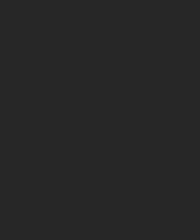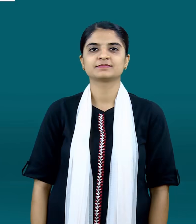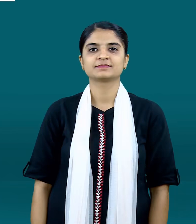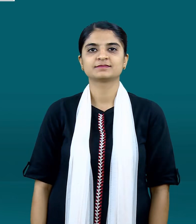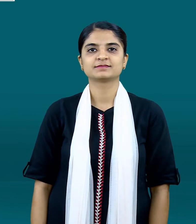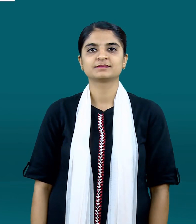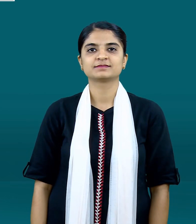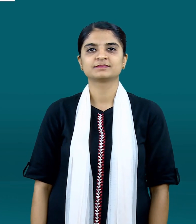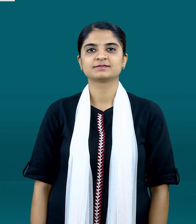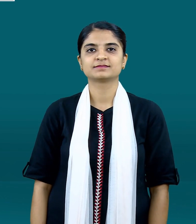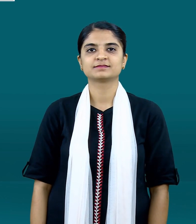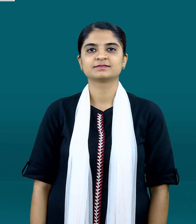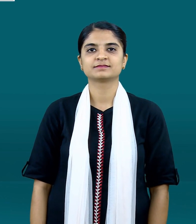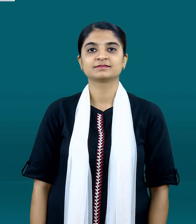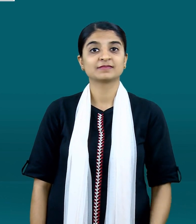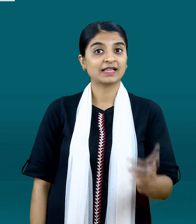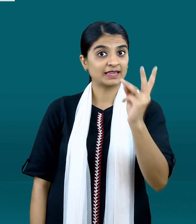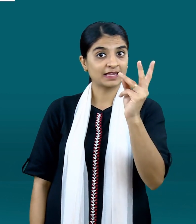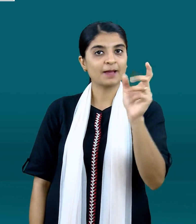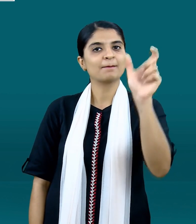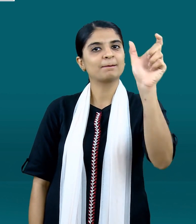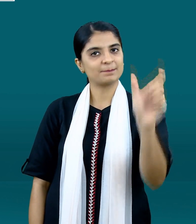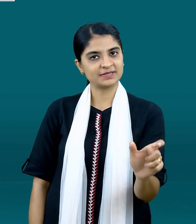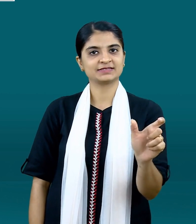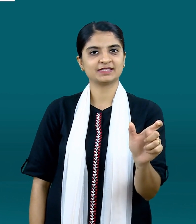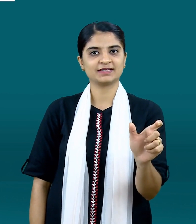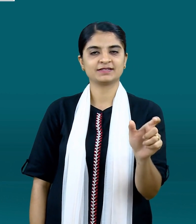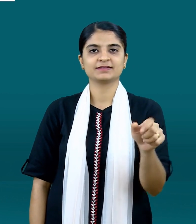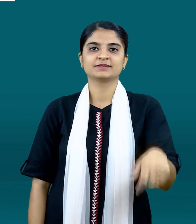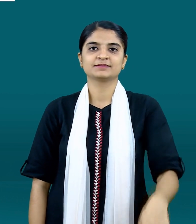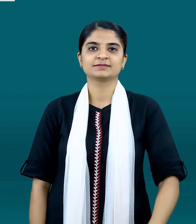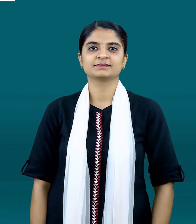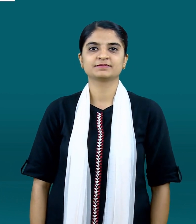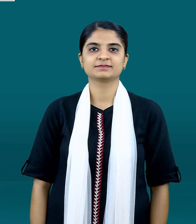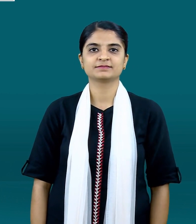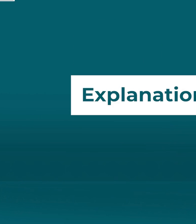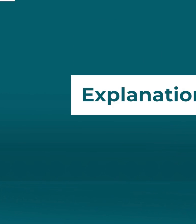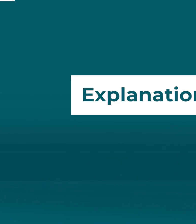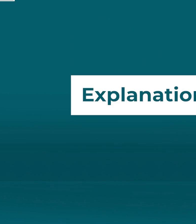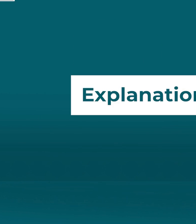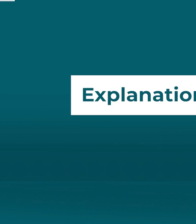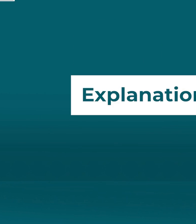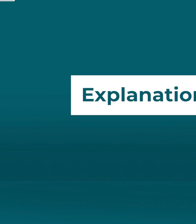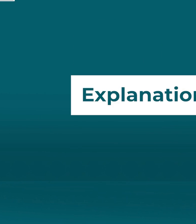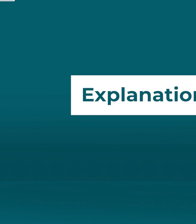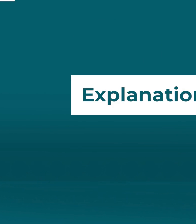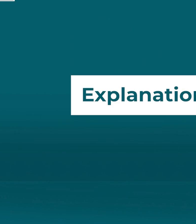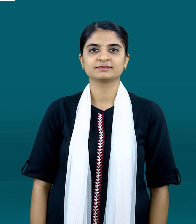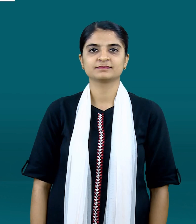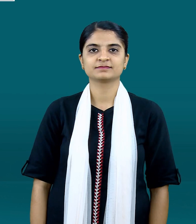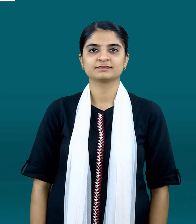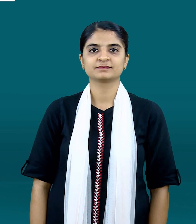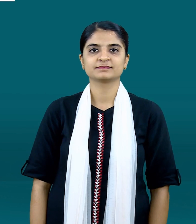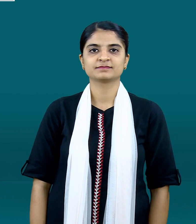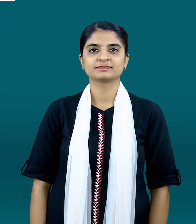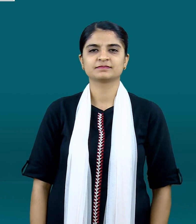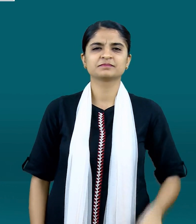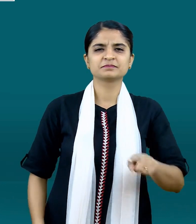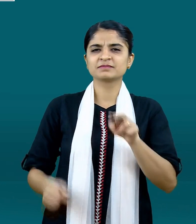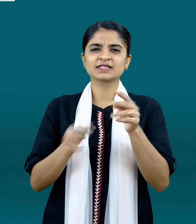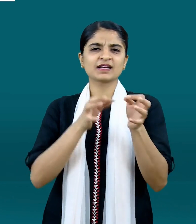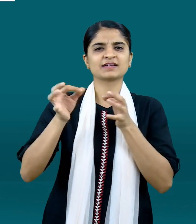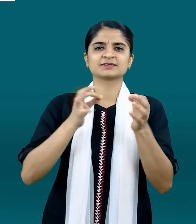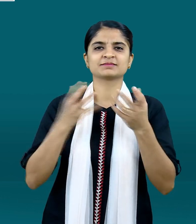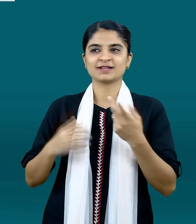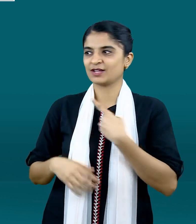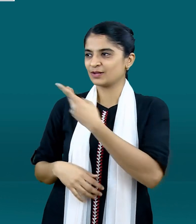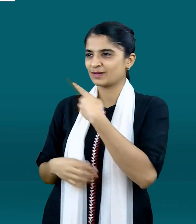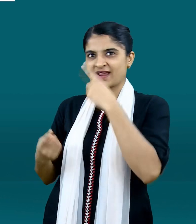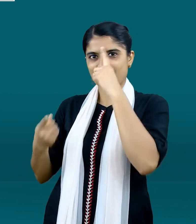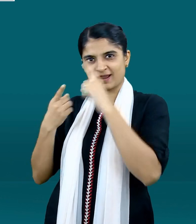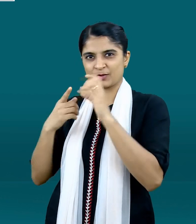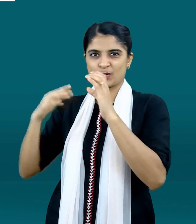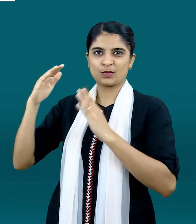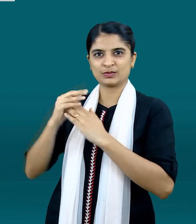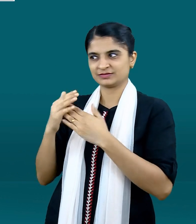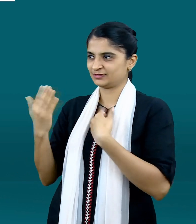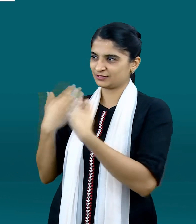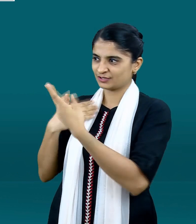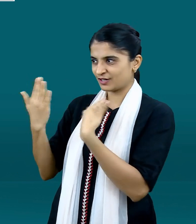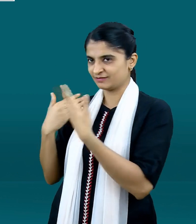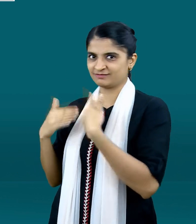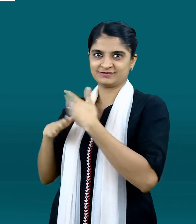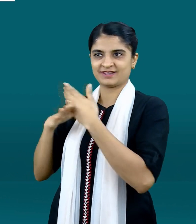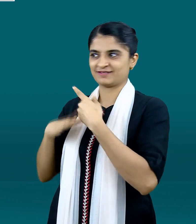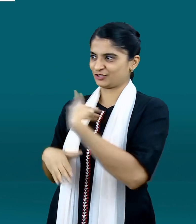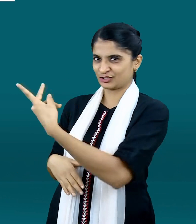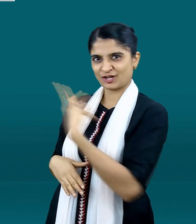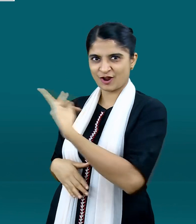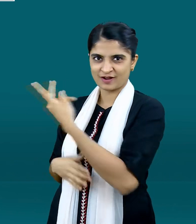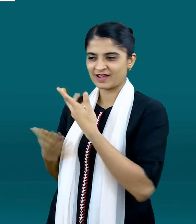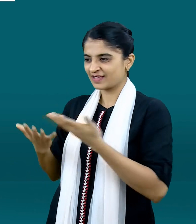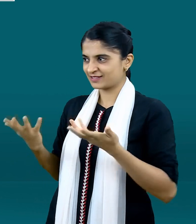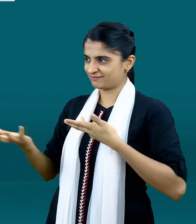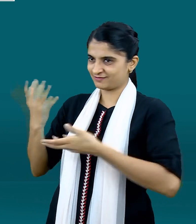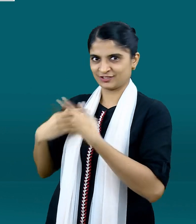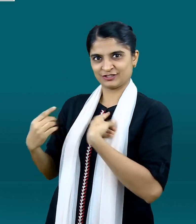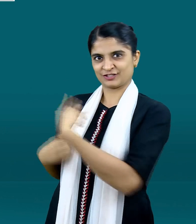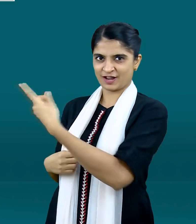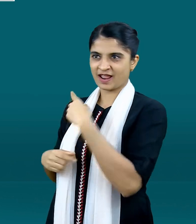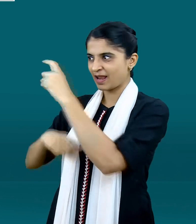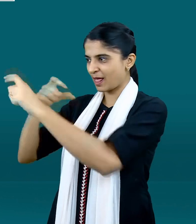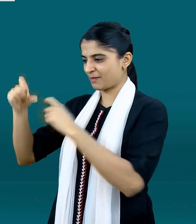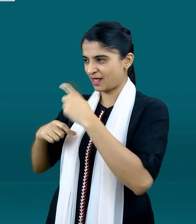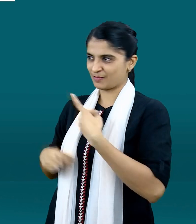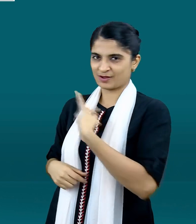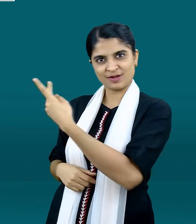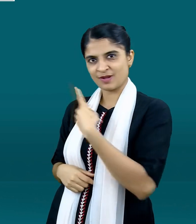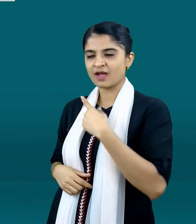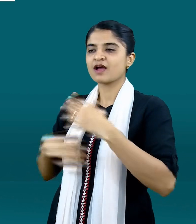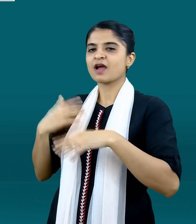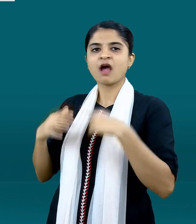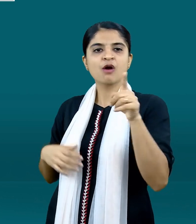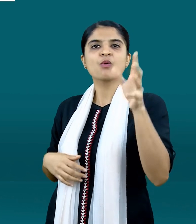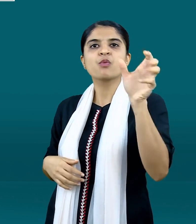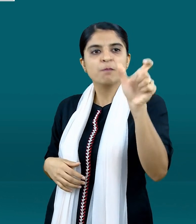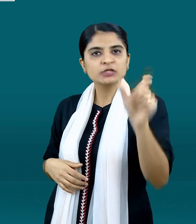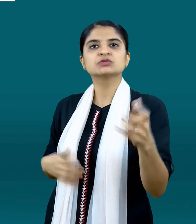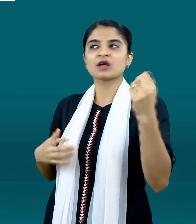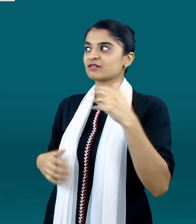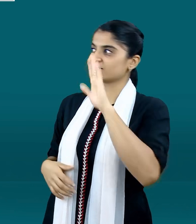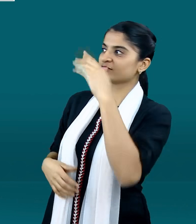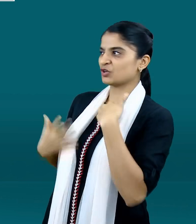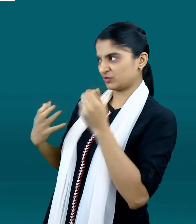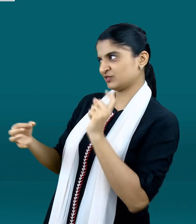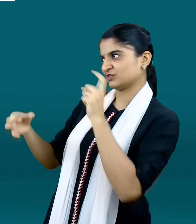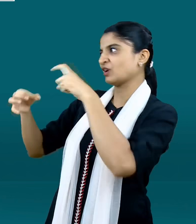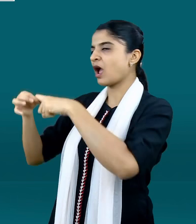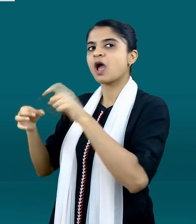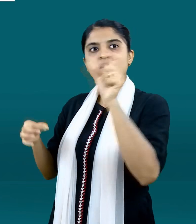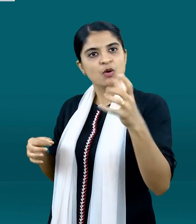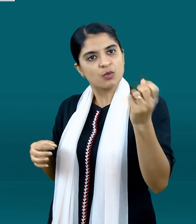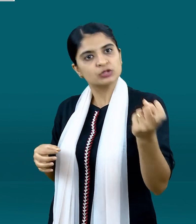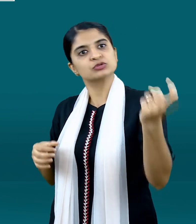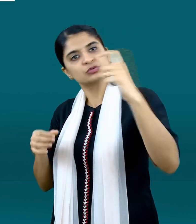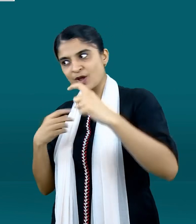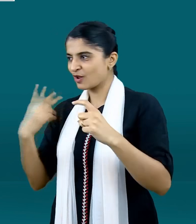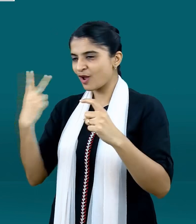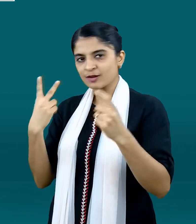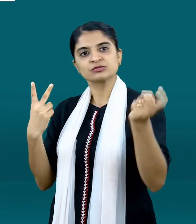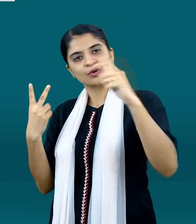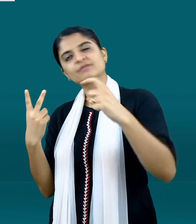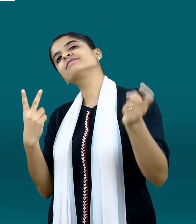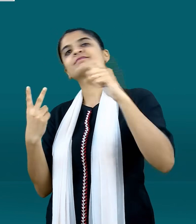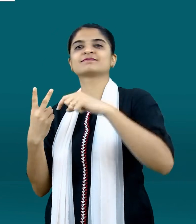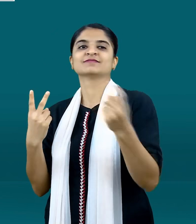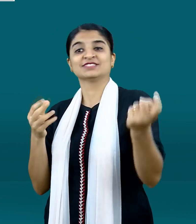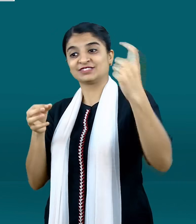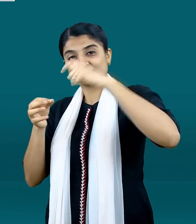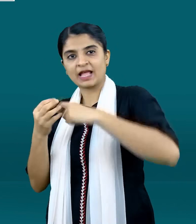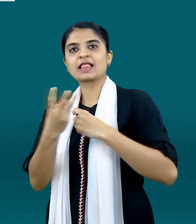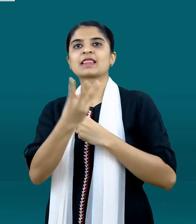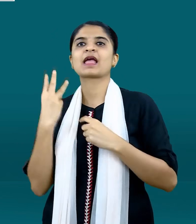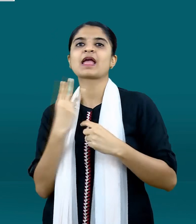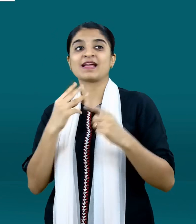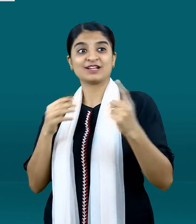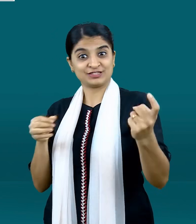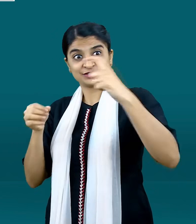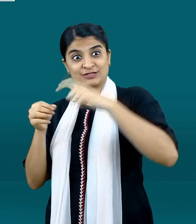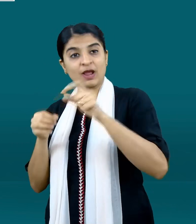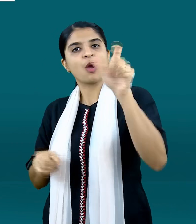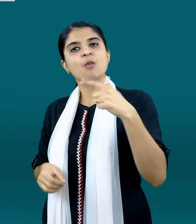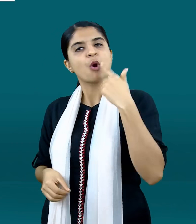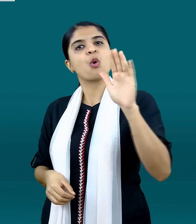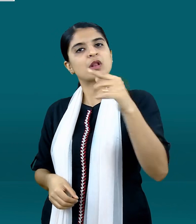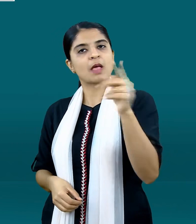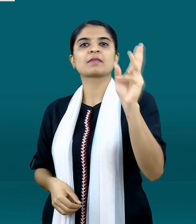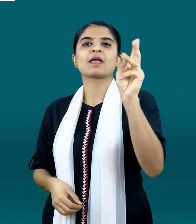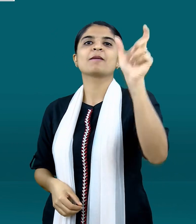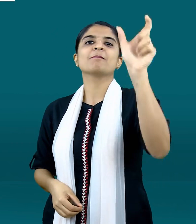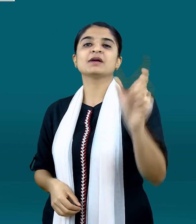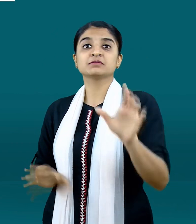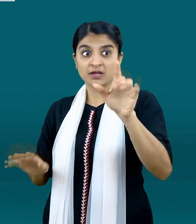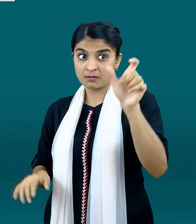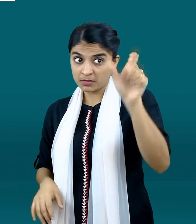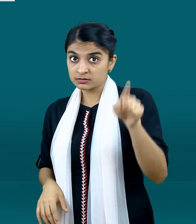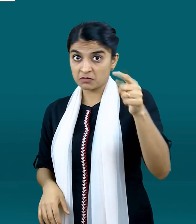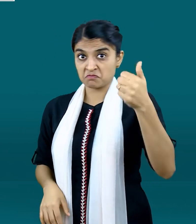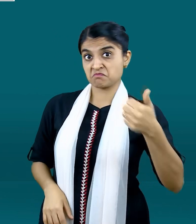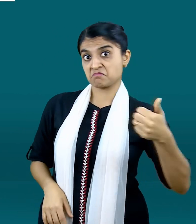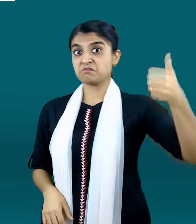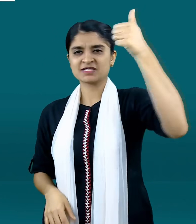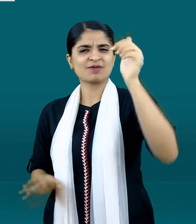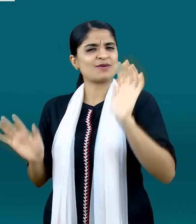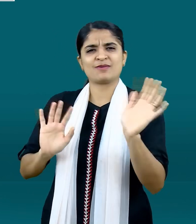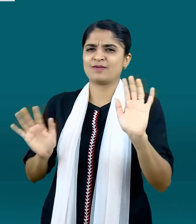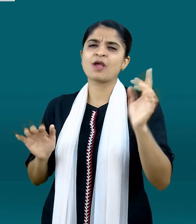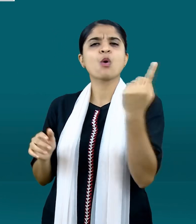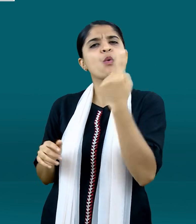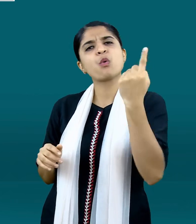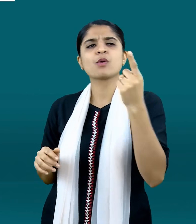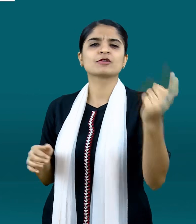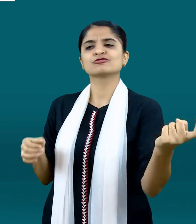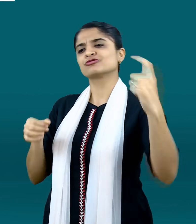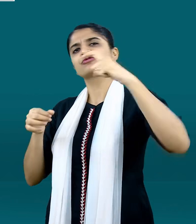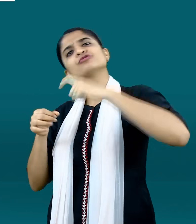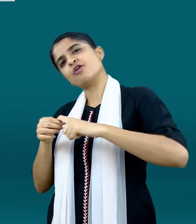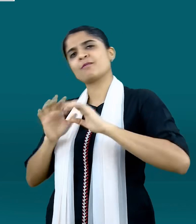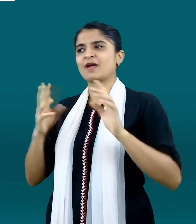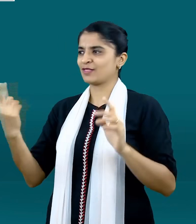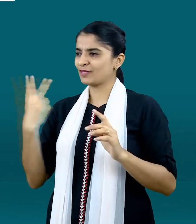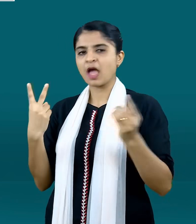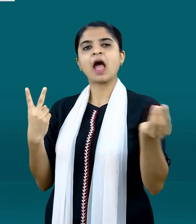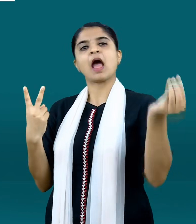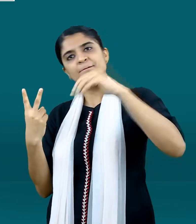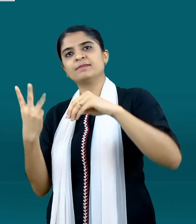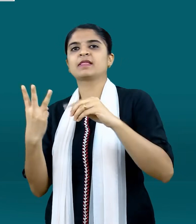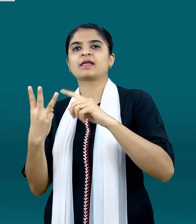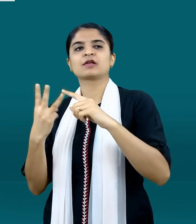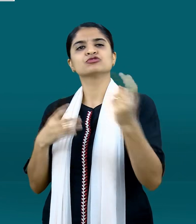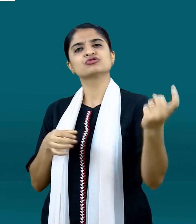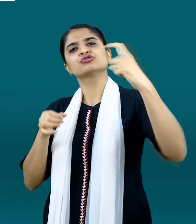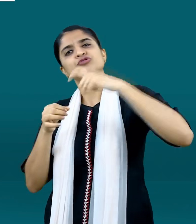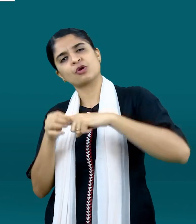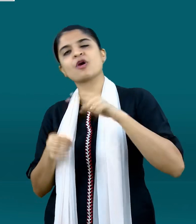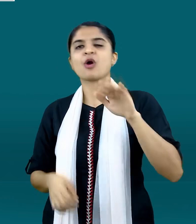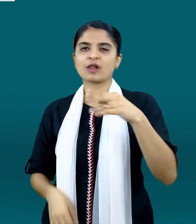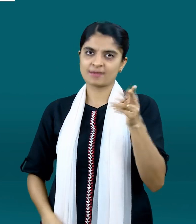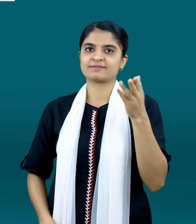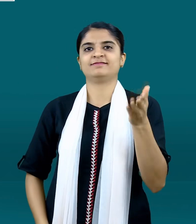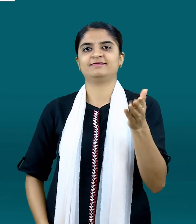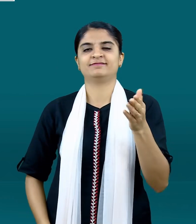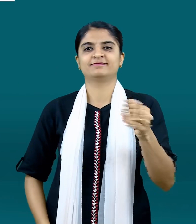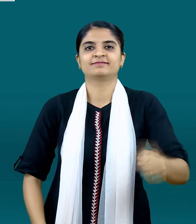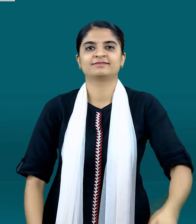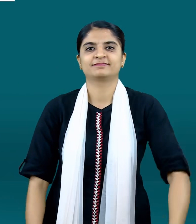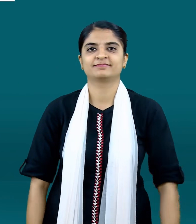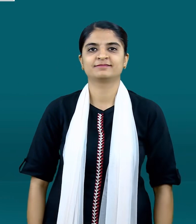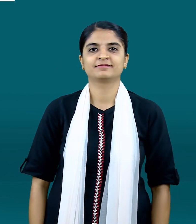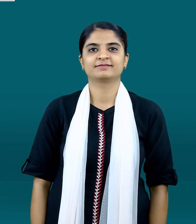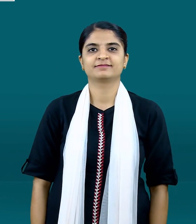Third Party